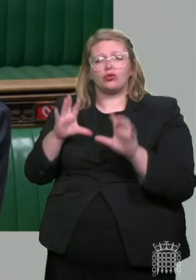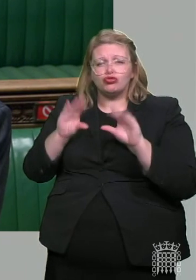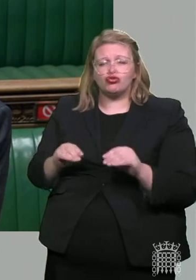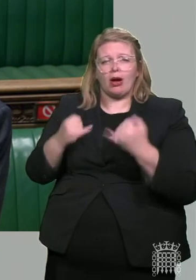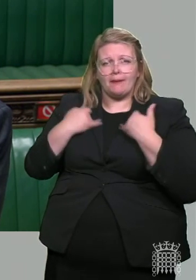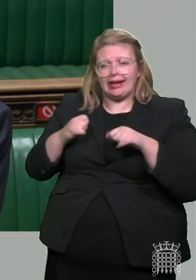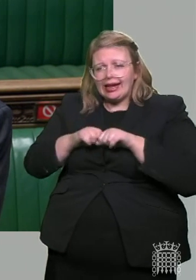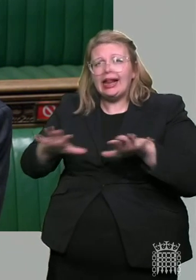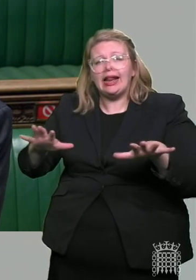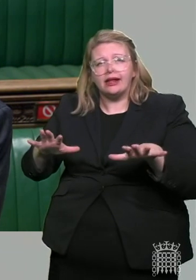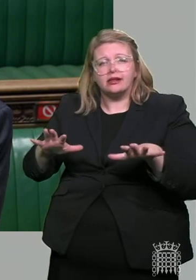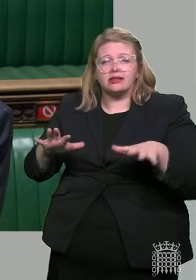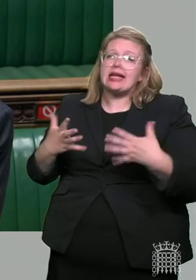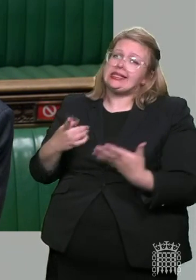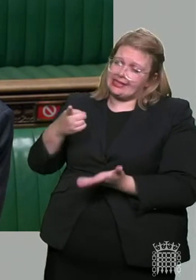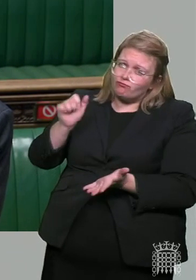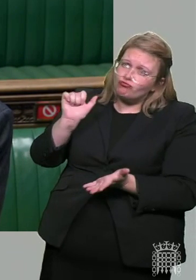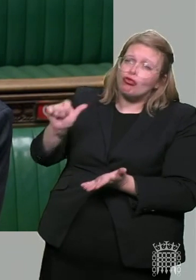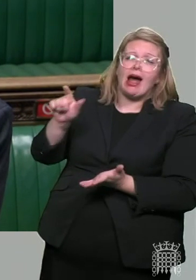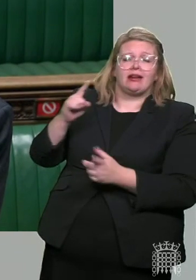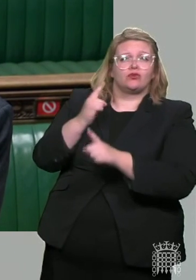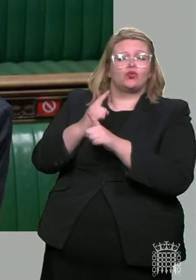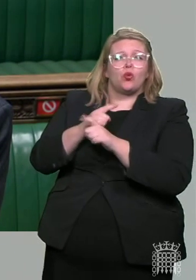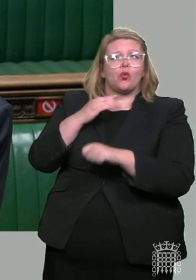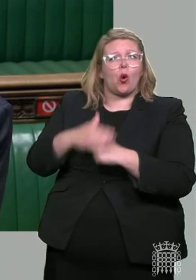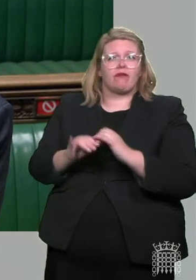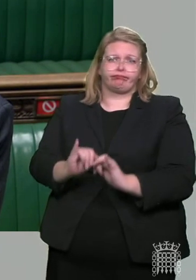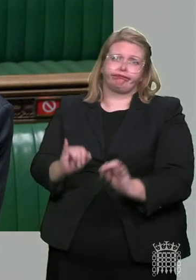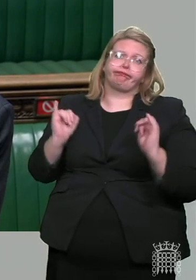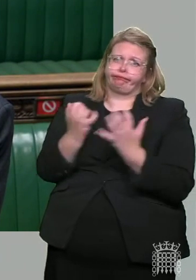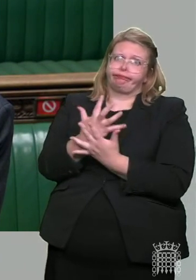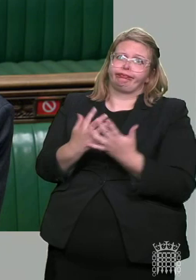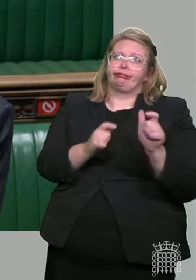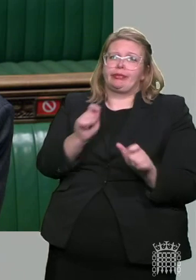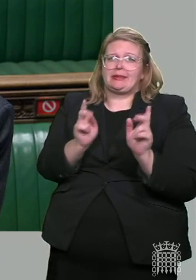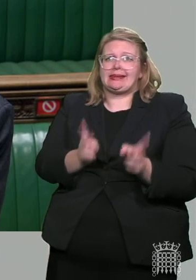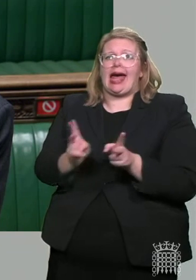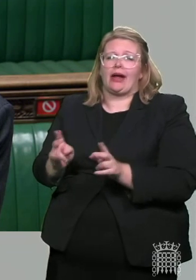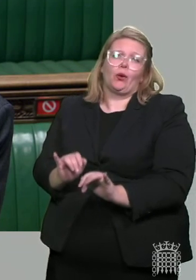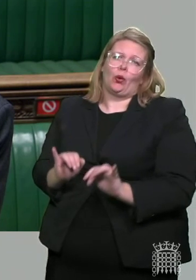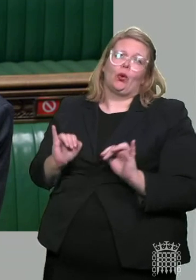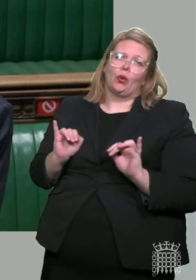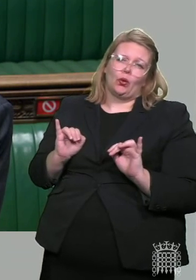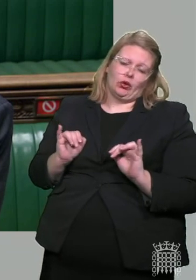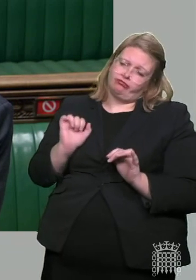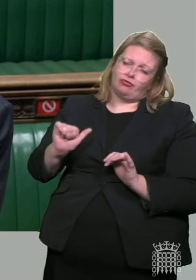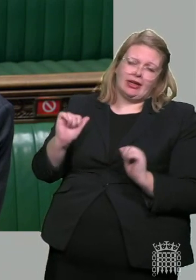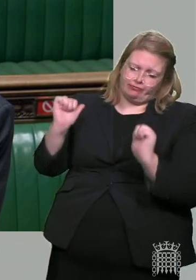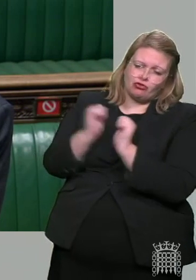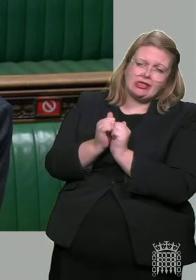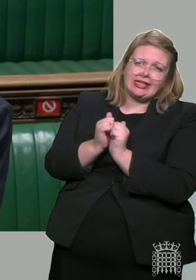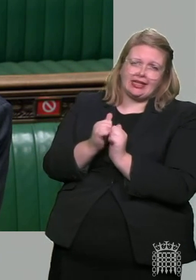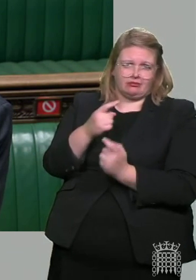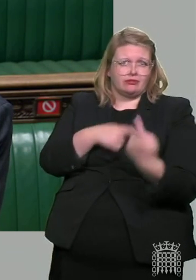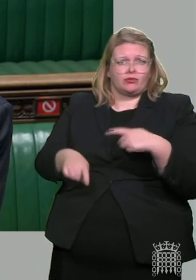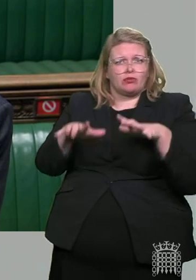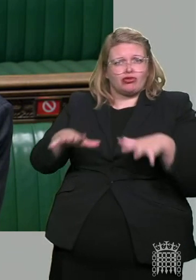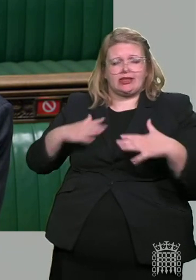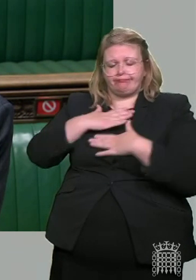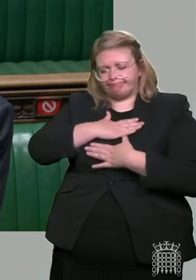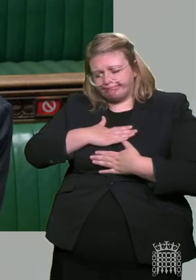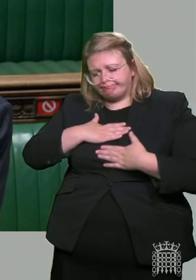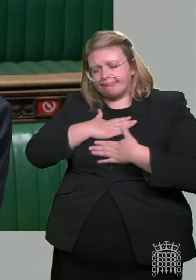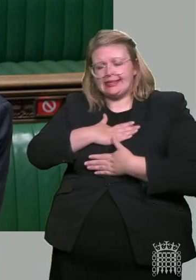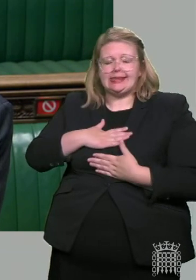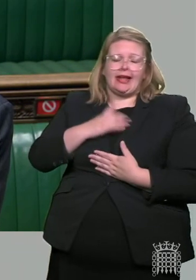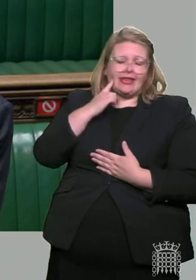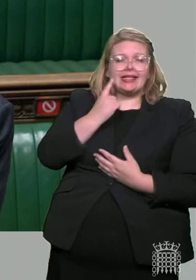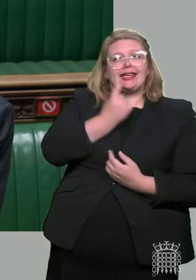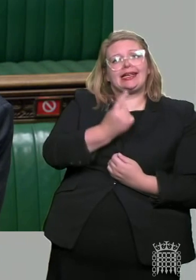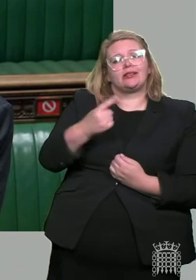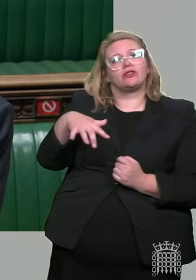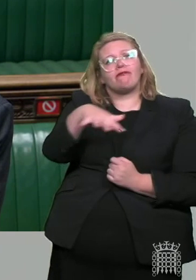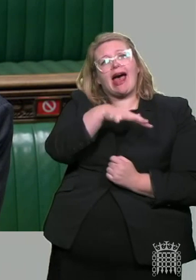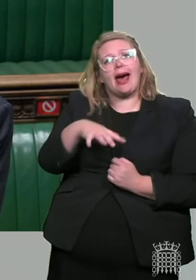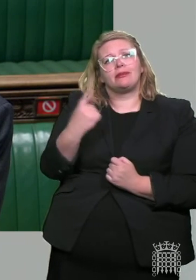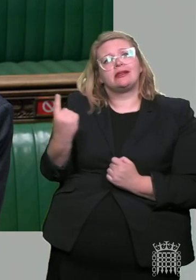The right honourable Gentleman is right to draw attention to the wretched toll that covid has brought, and I know the whole House grieves for every family that has lost a loved one.